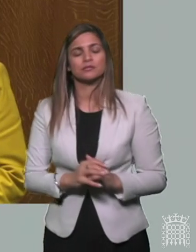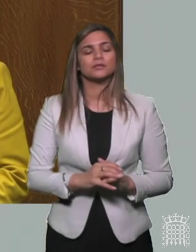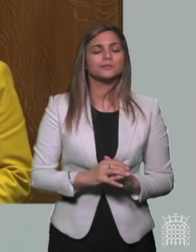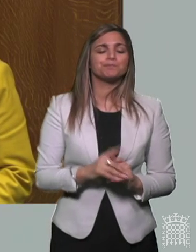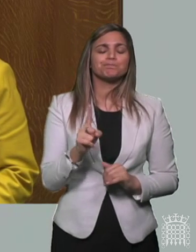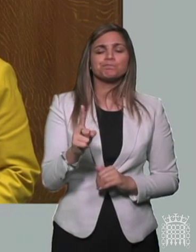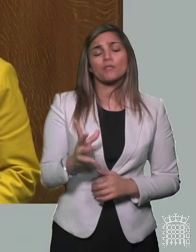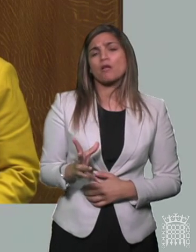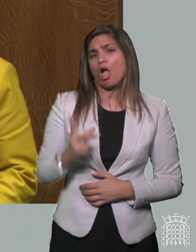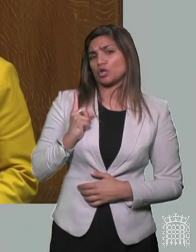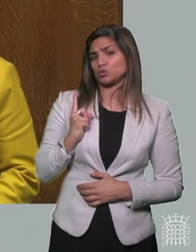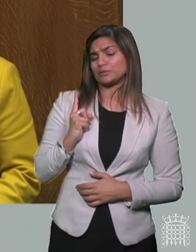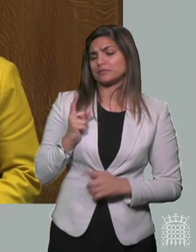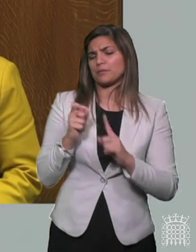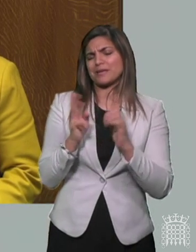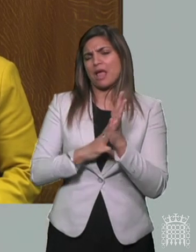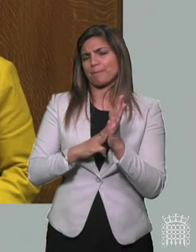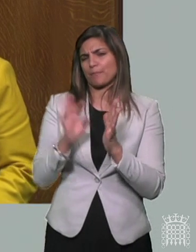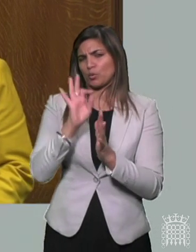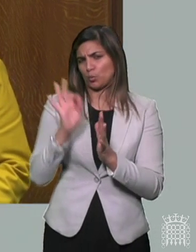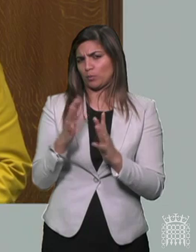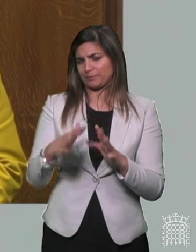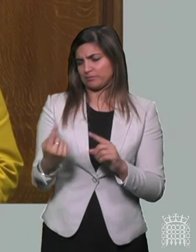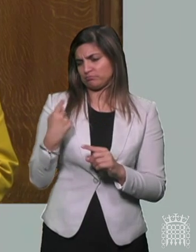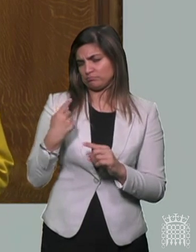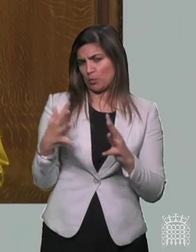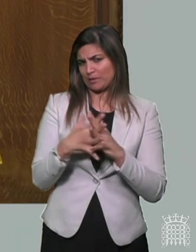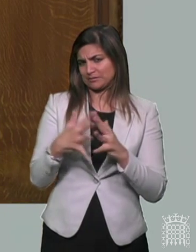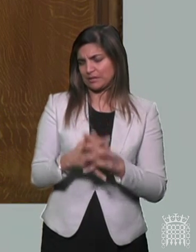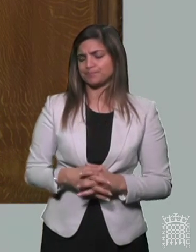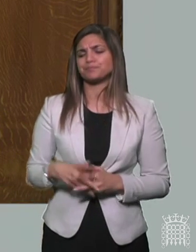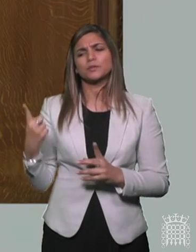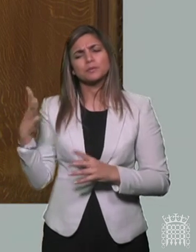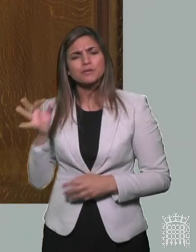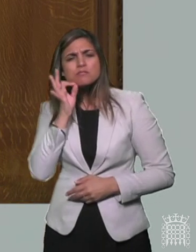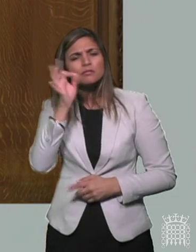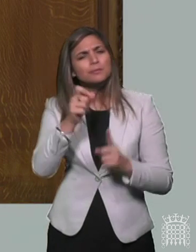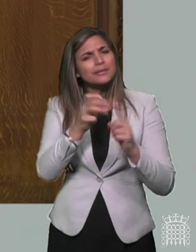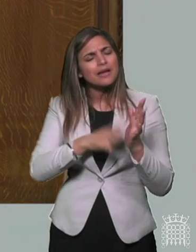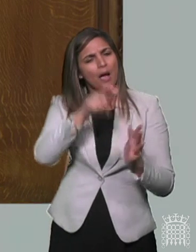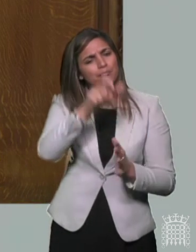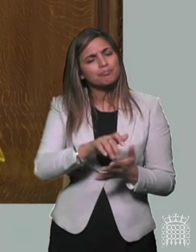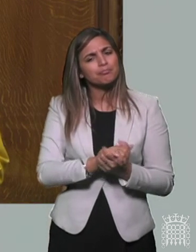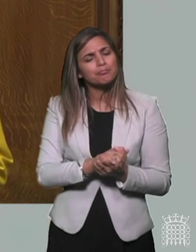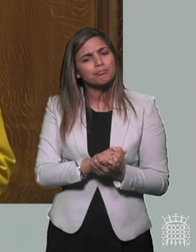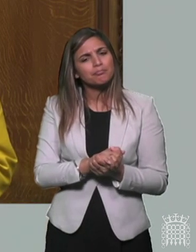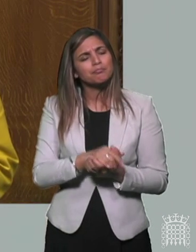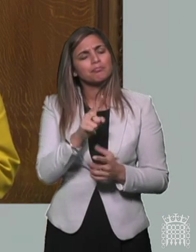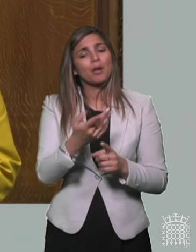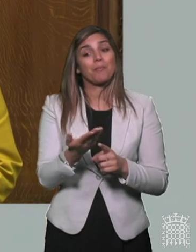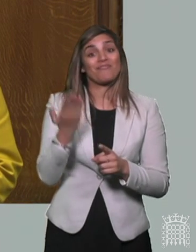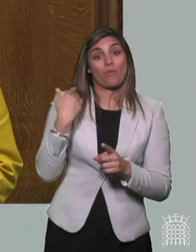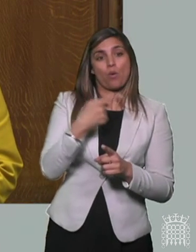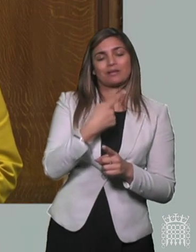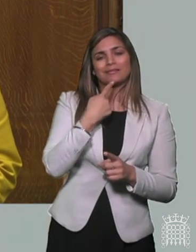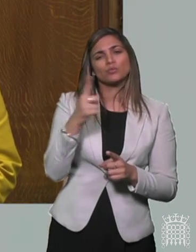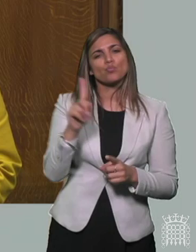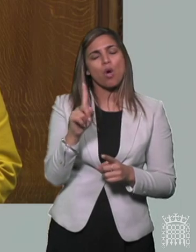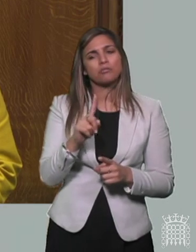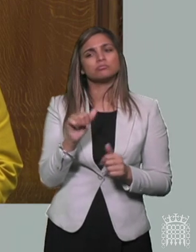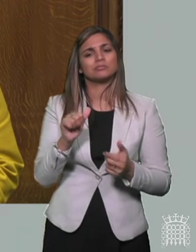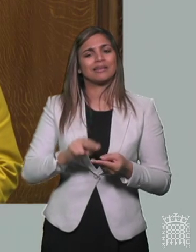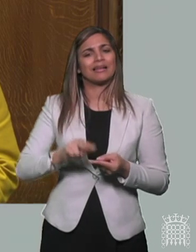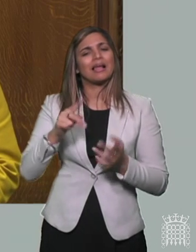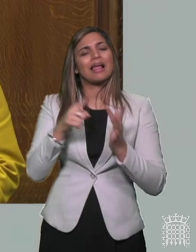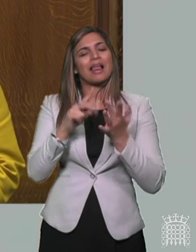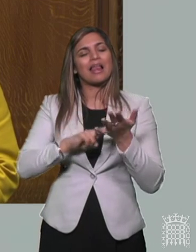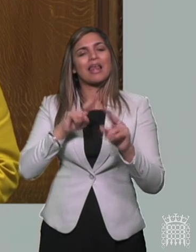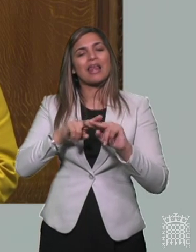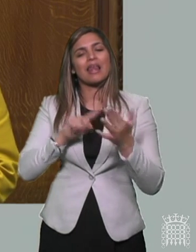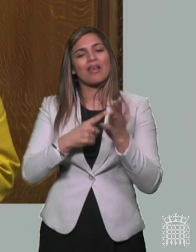Last week at Prime Minister’s questions, the Prime Minister was asked whether his previous claims about inflation were unfounded.